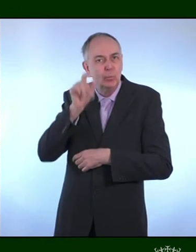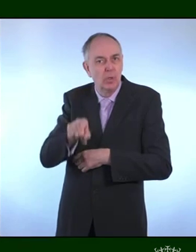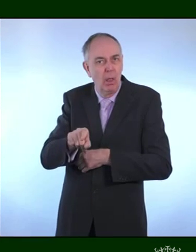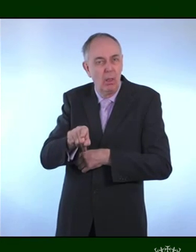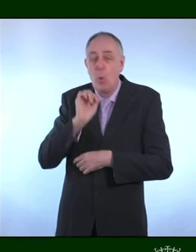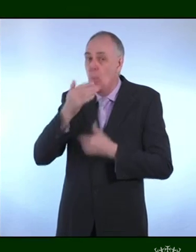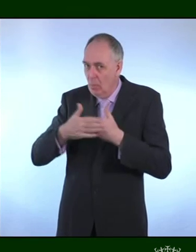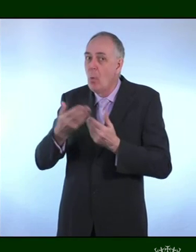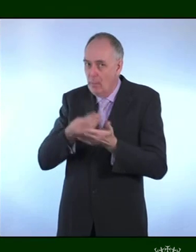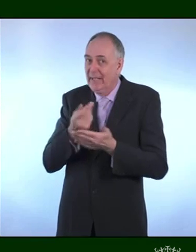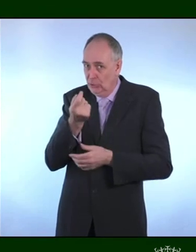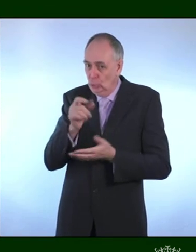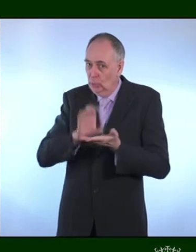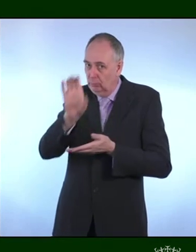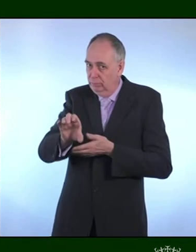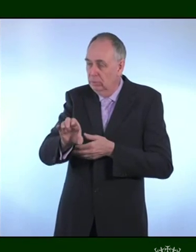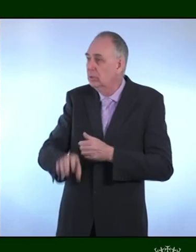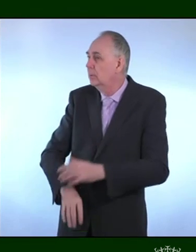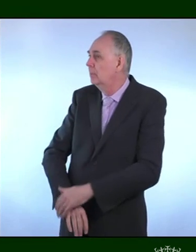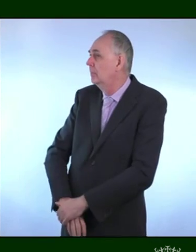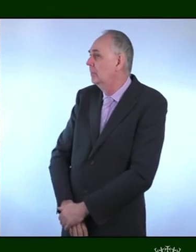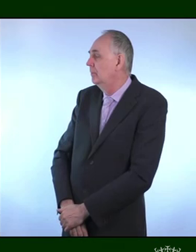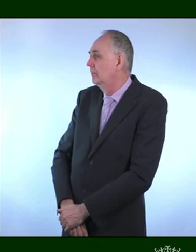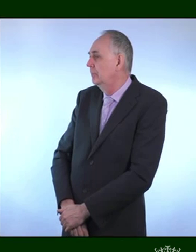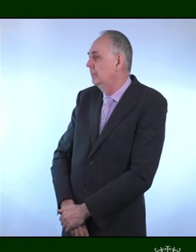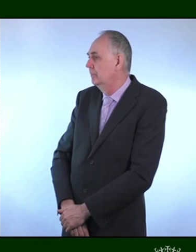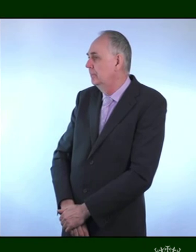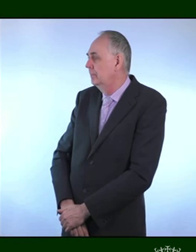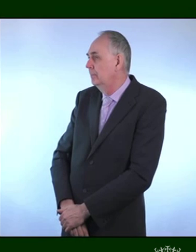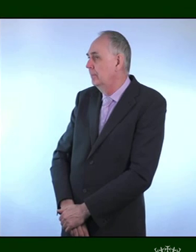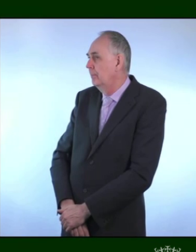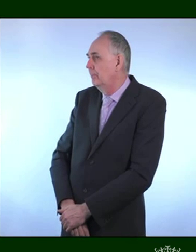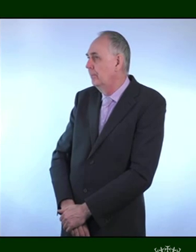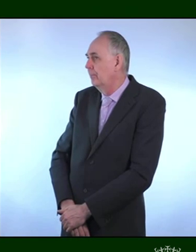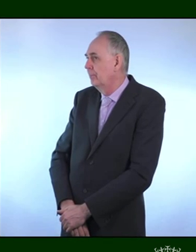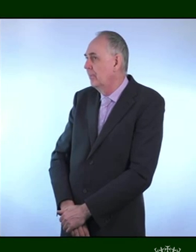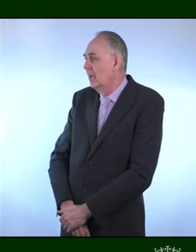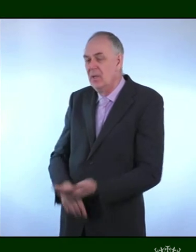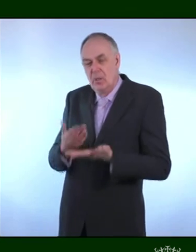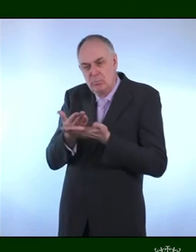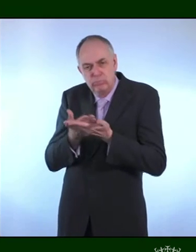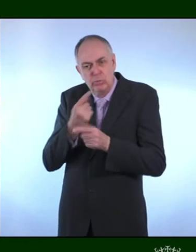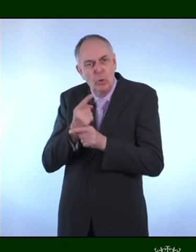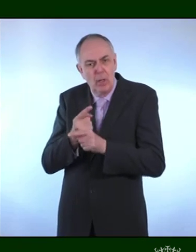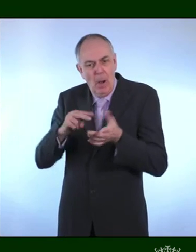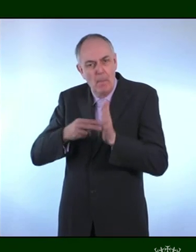This morning, I have been talking to the Solent Local Enterprise Partnership about its future plans for Waterlooville in my constituency.